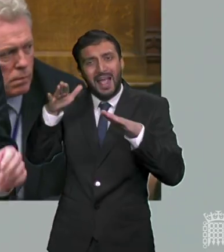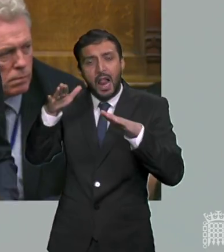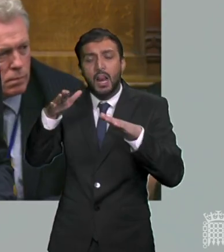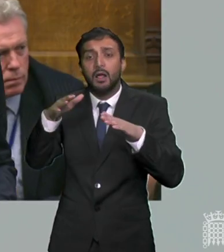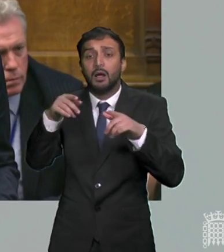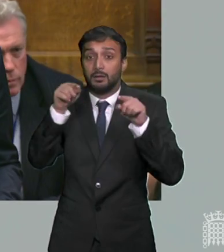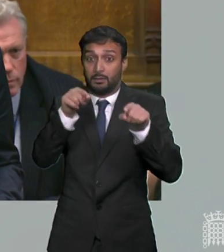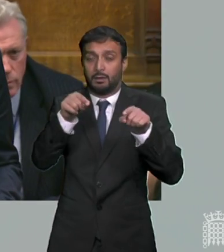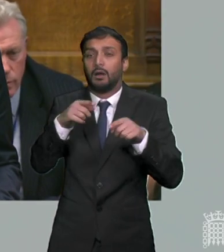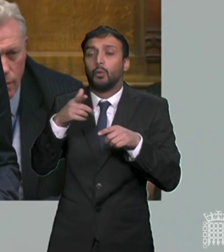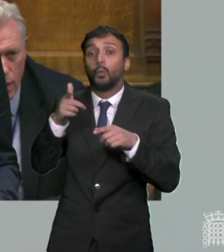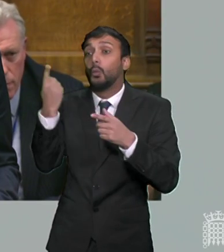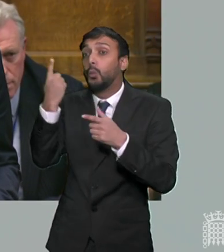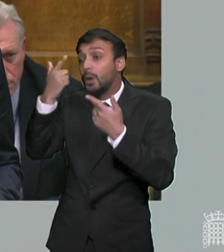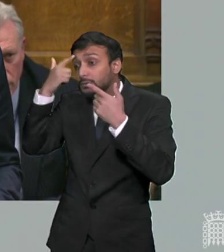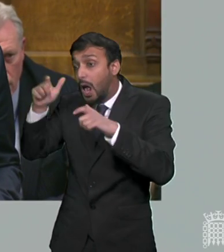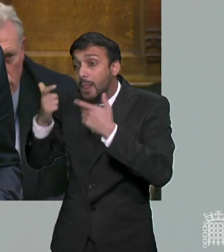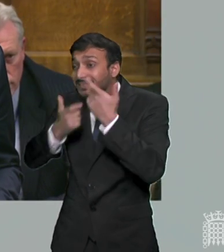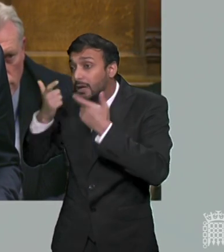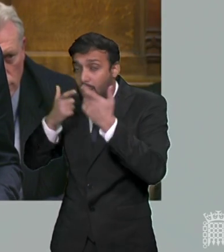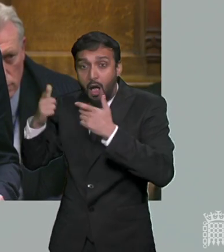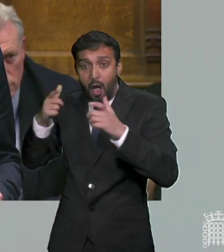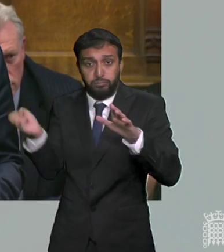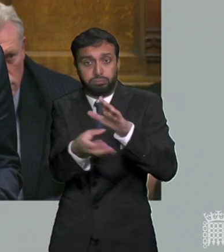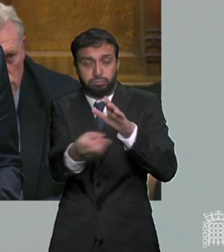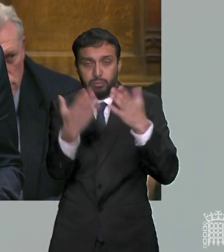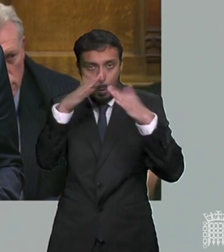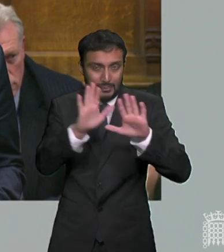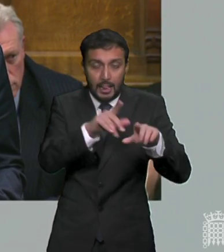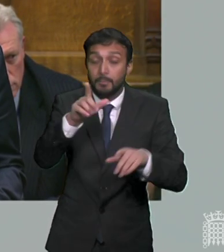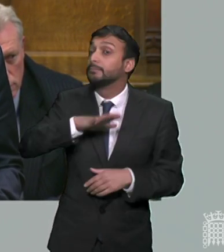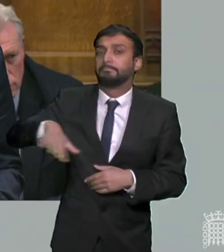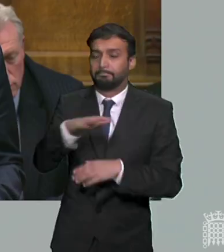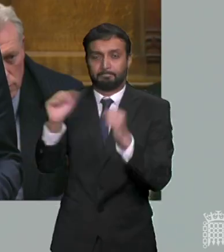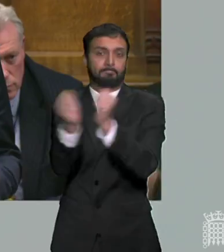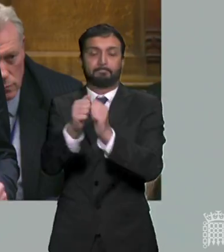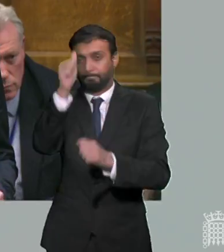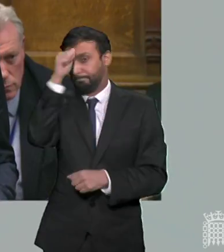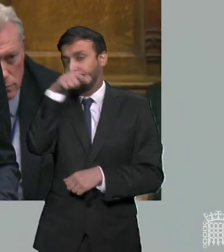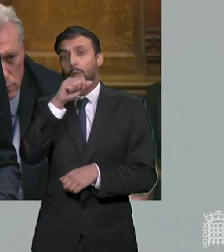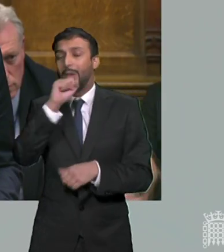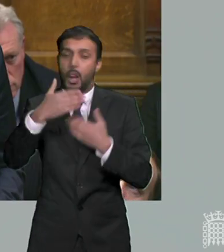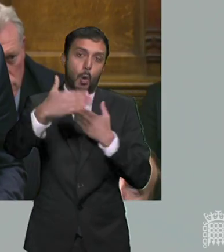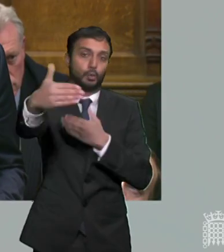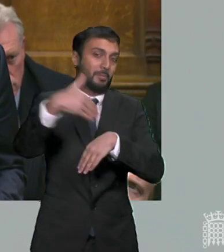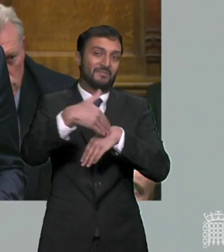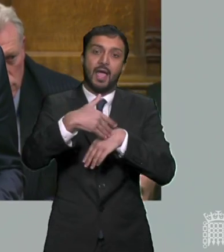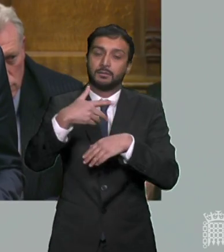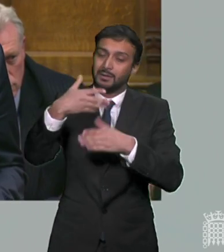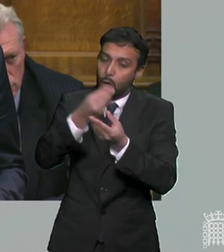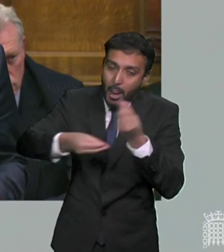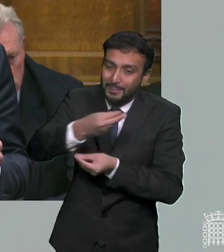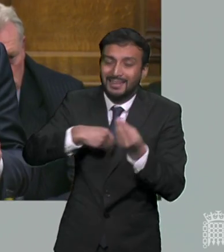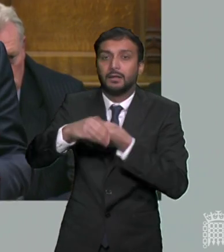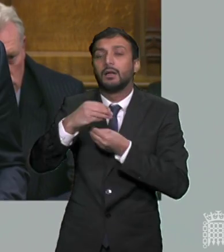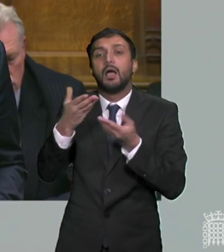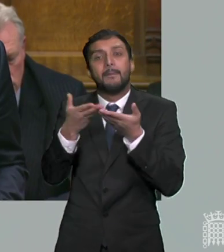They were united in their view that there was a long-term economic impact and pressure on public services.